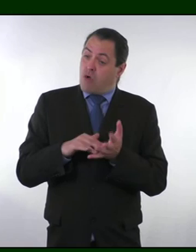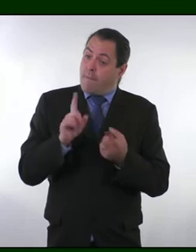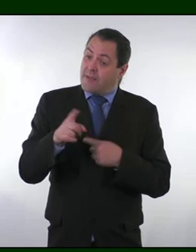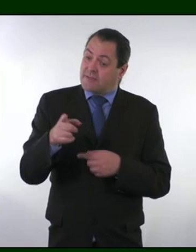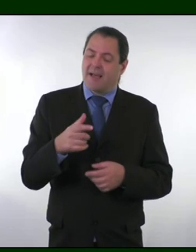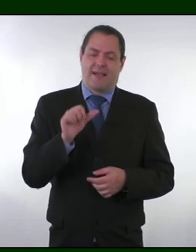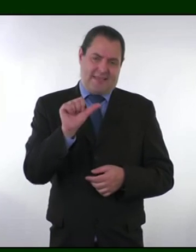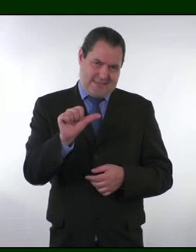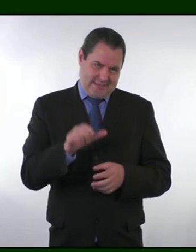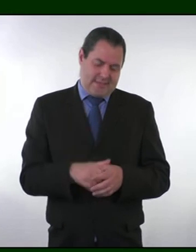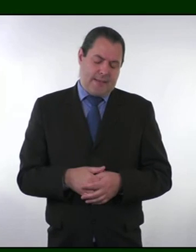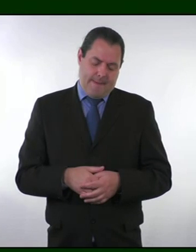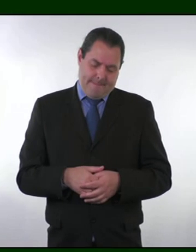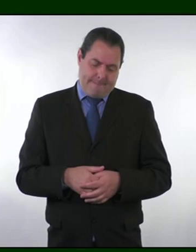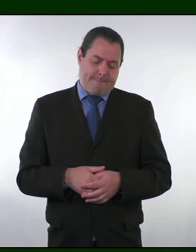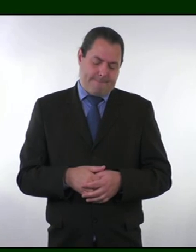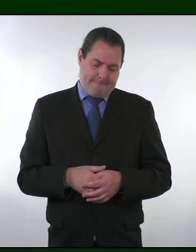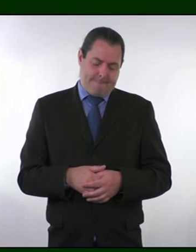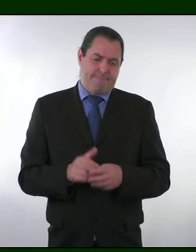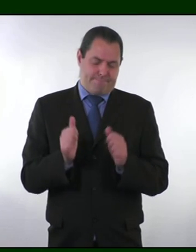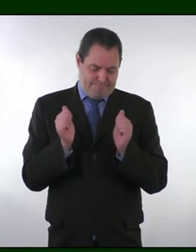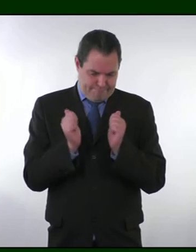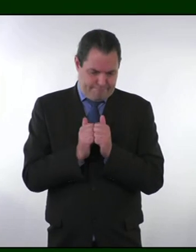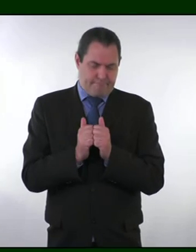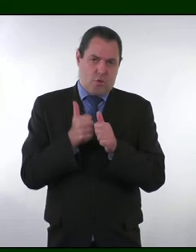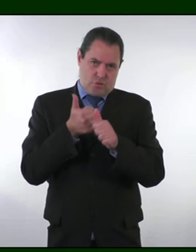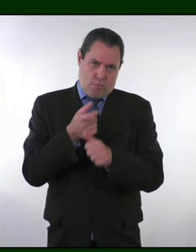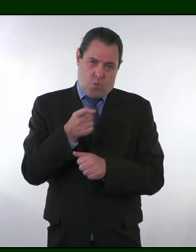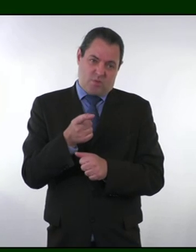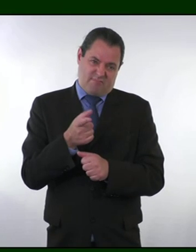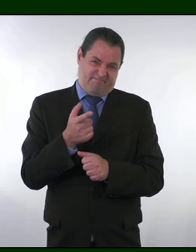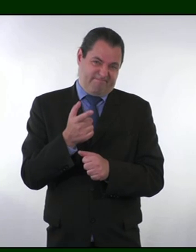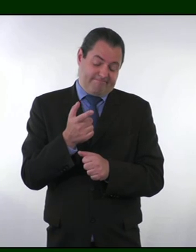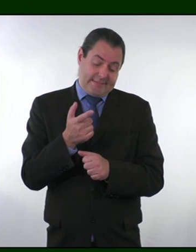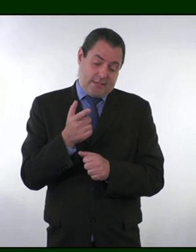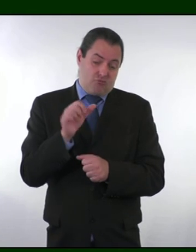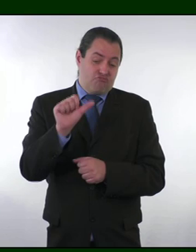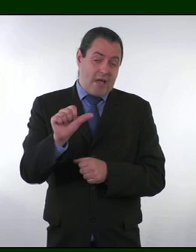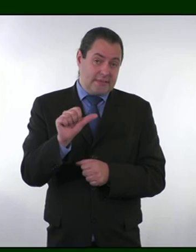I heartily endorse, I am afraid, the sentiments that my right honourable and learned Friend has expressed.